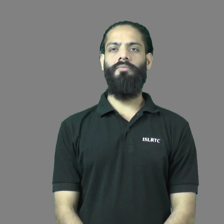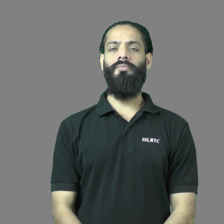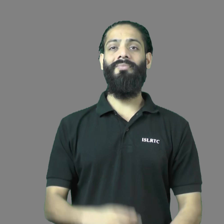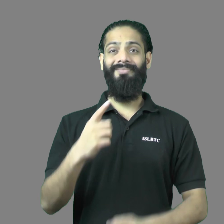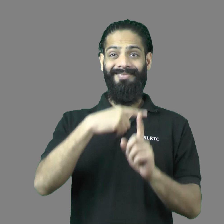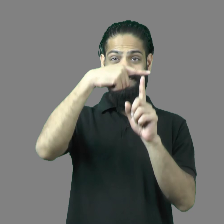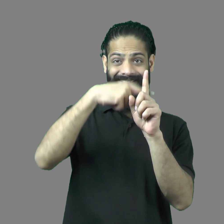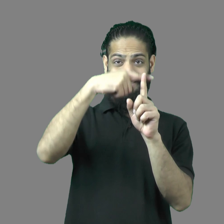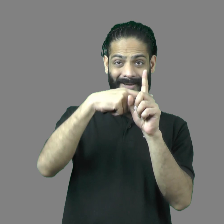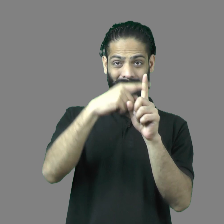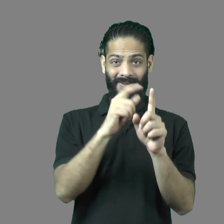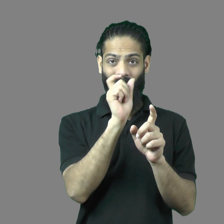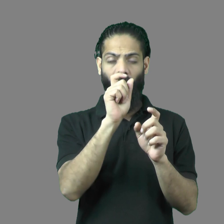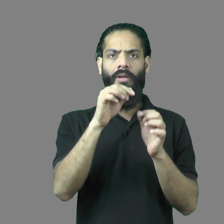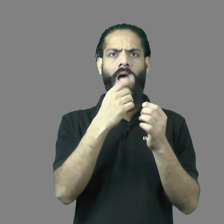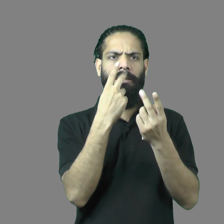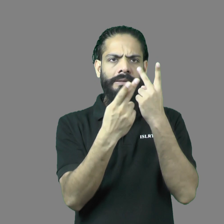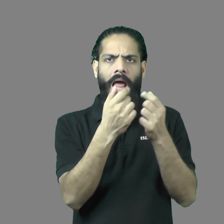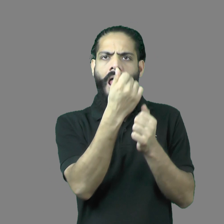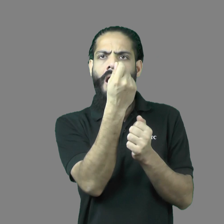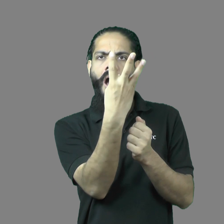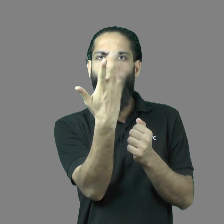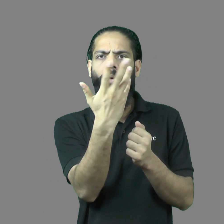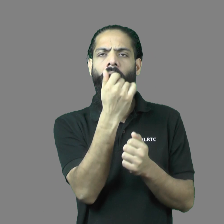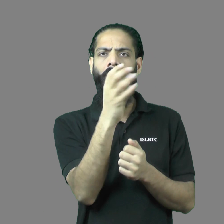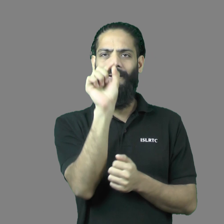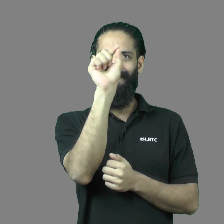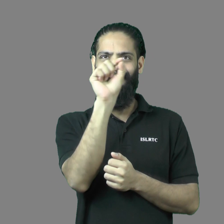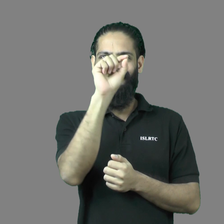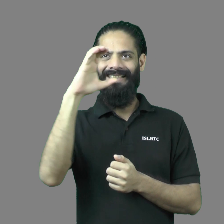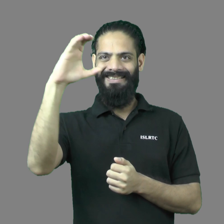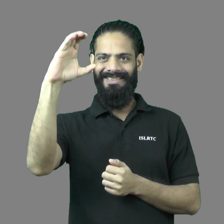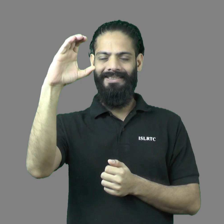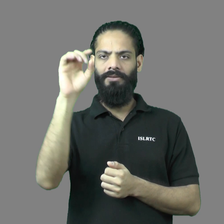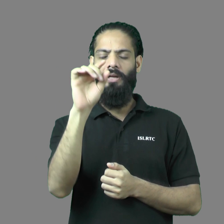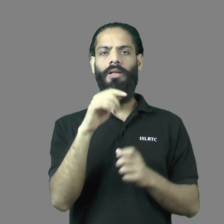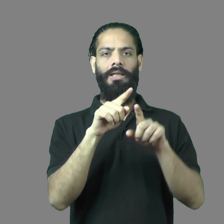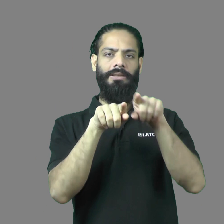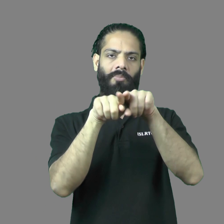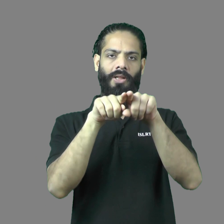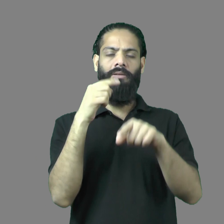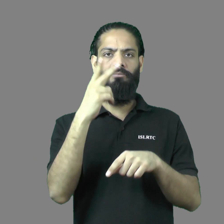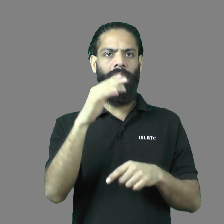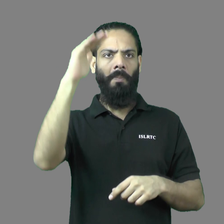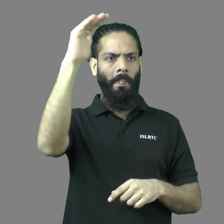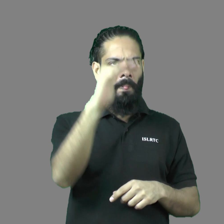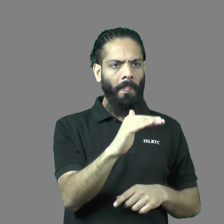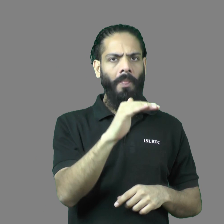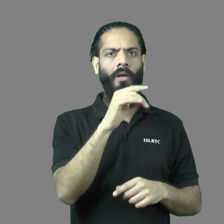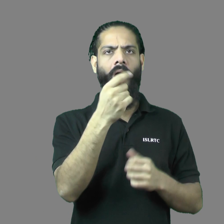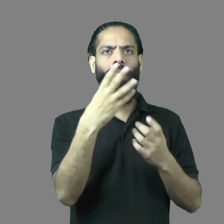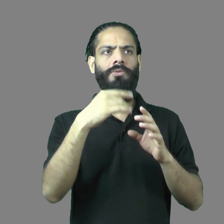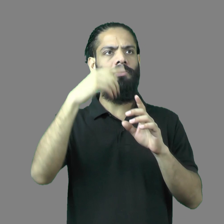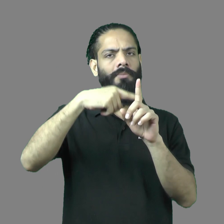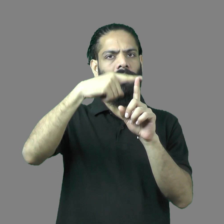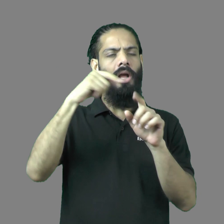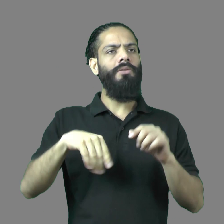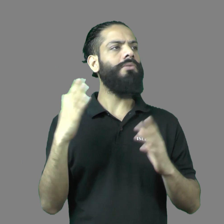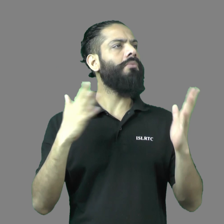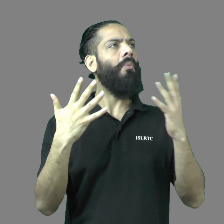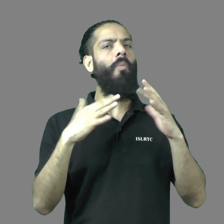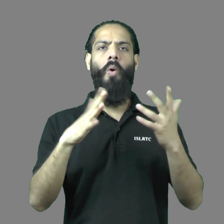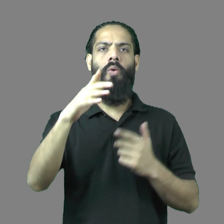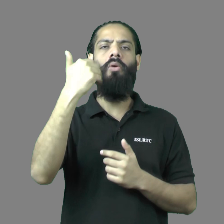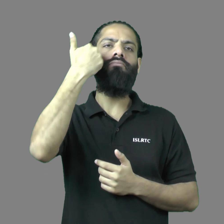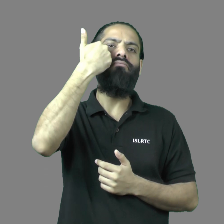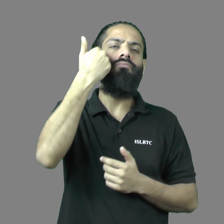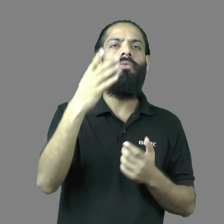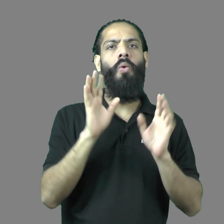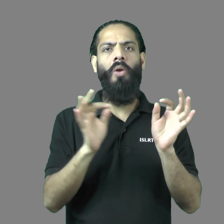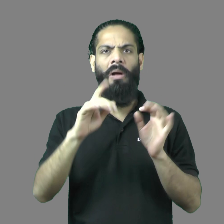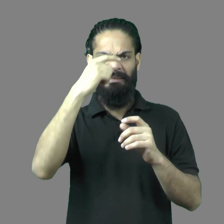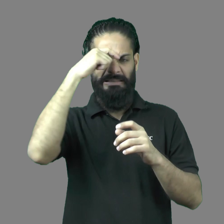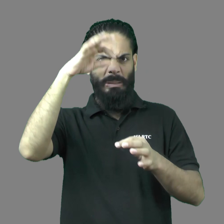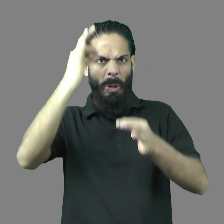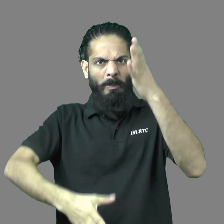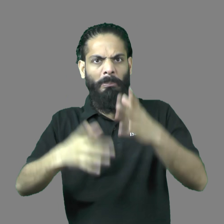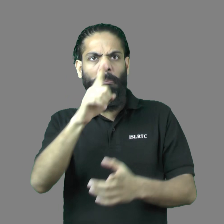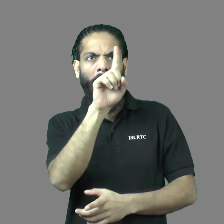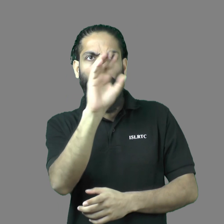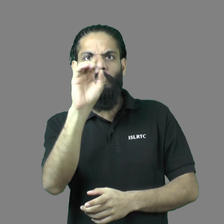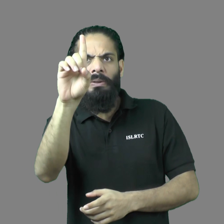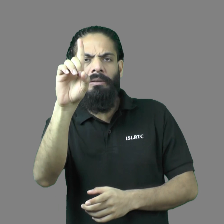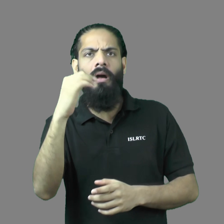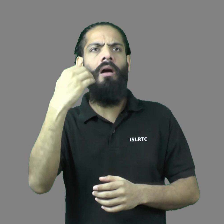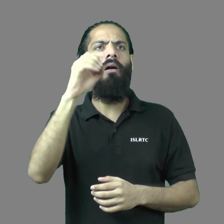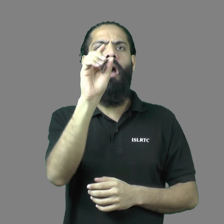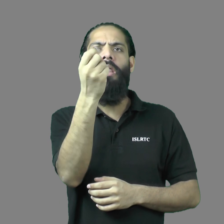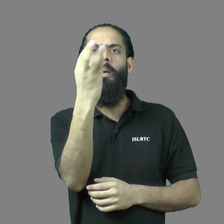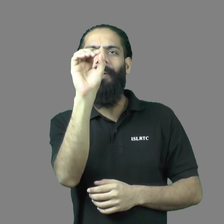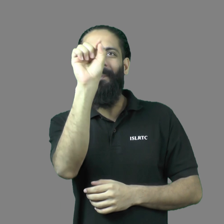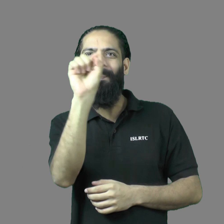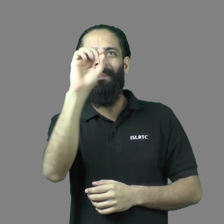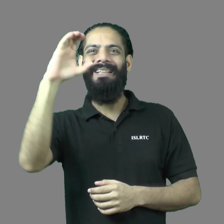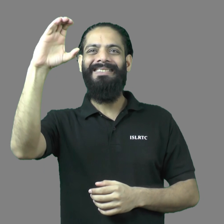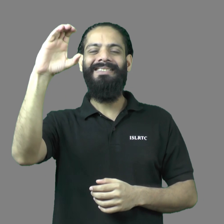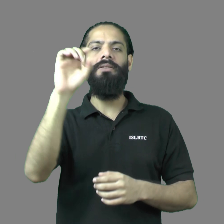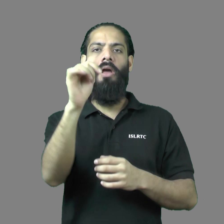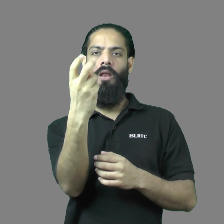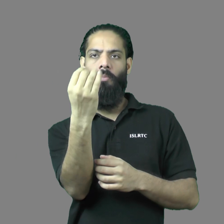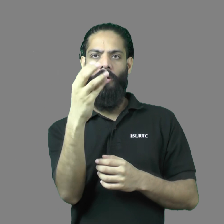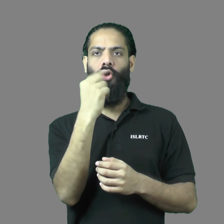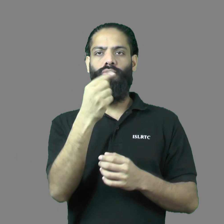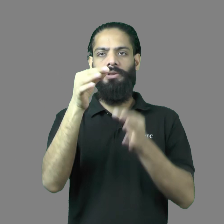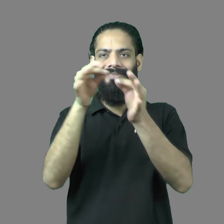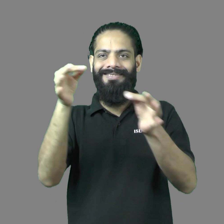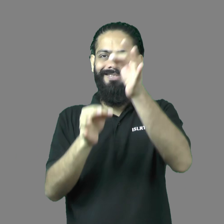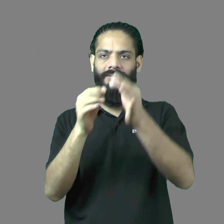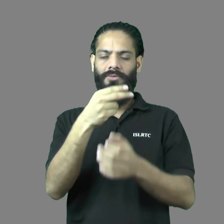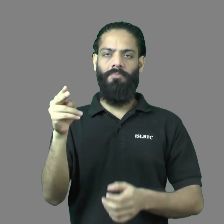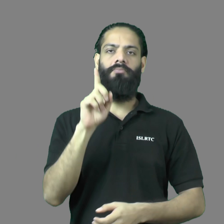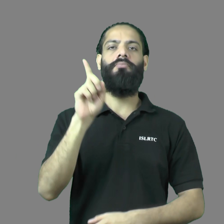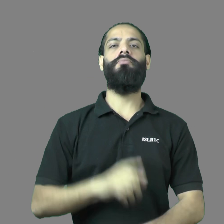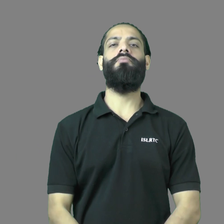Degree Celsius (°C)